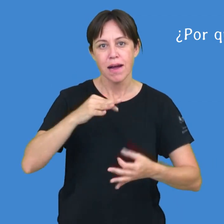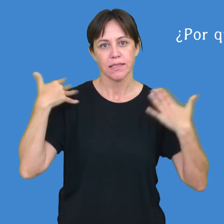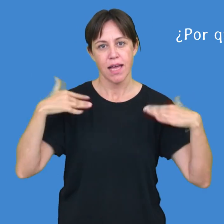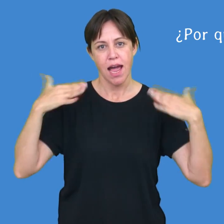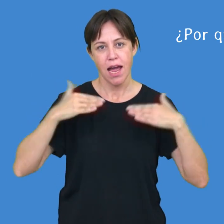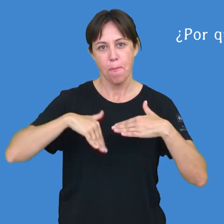ejercicio